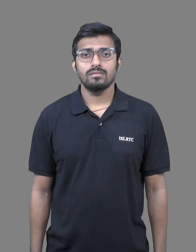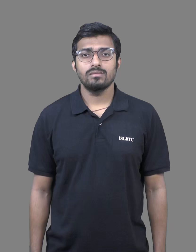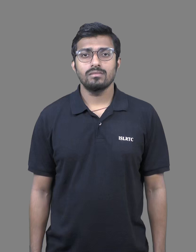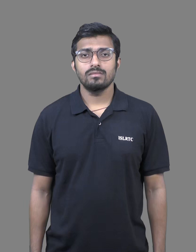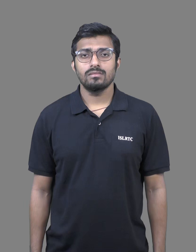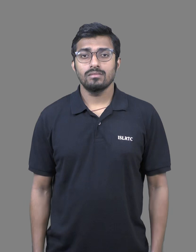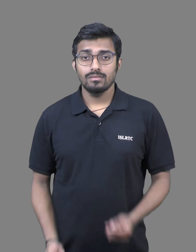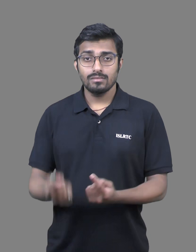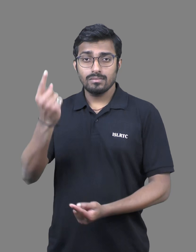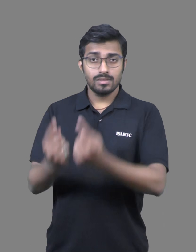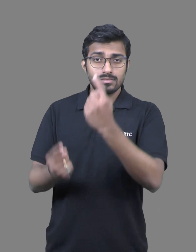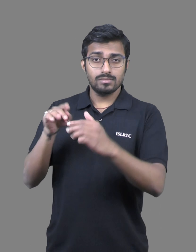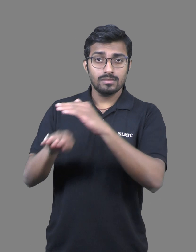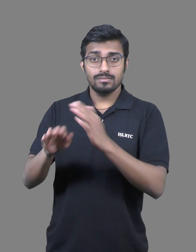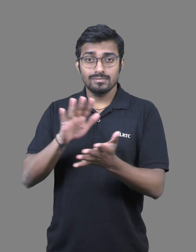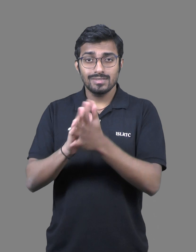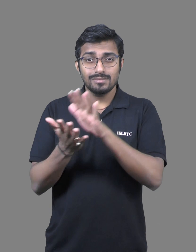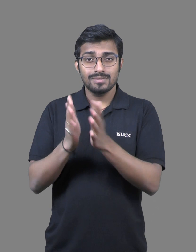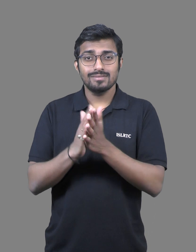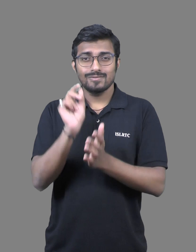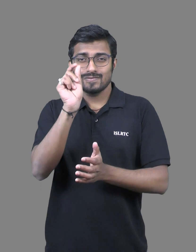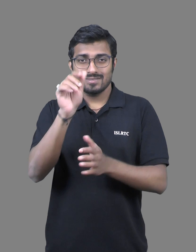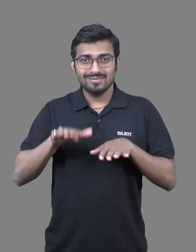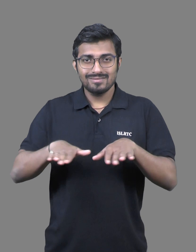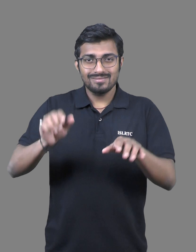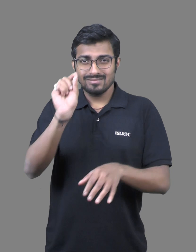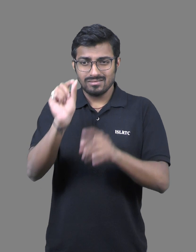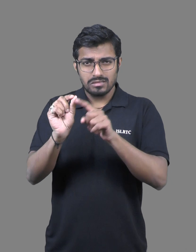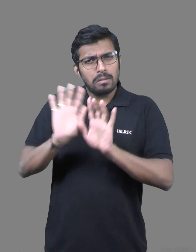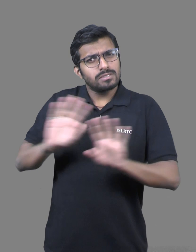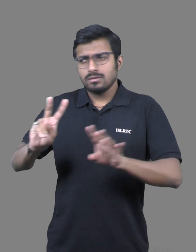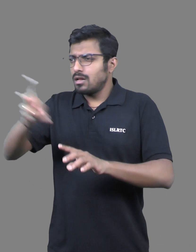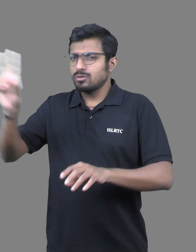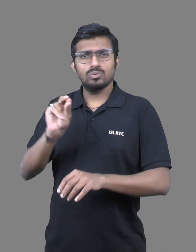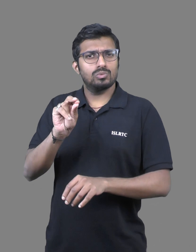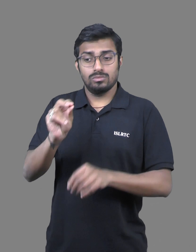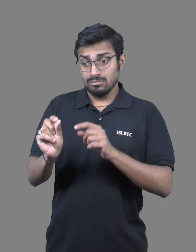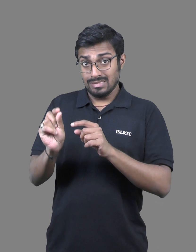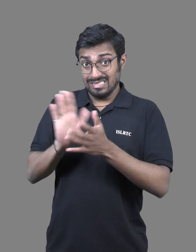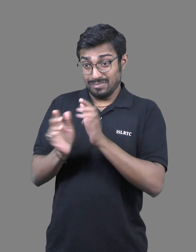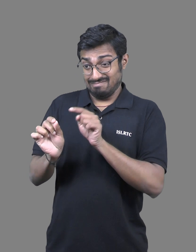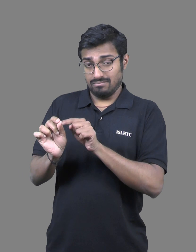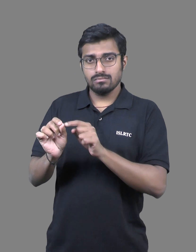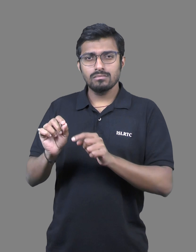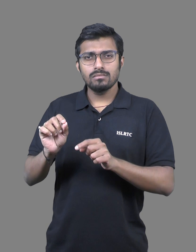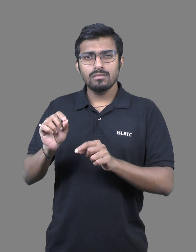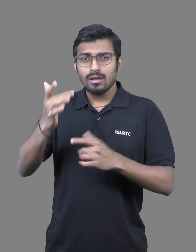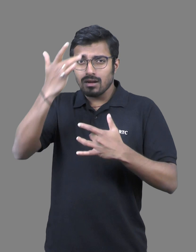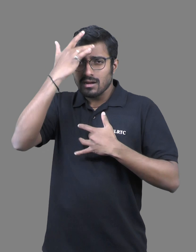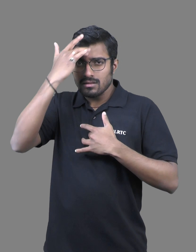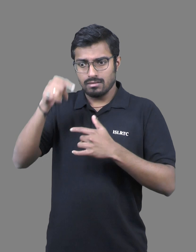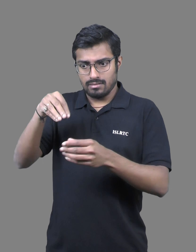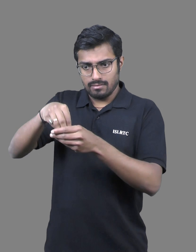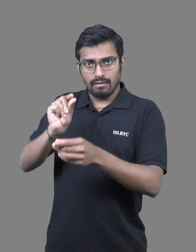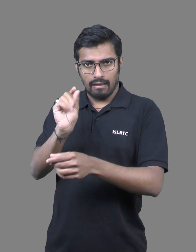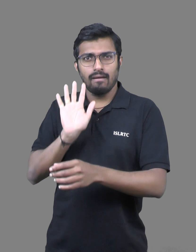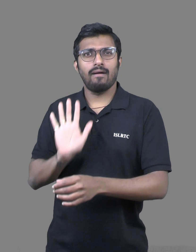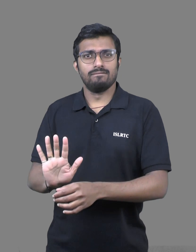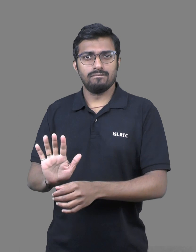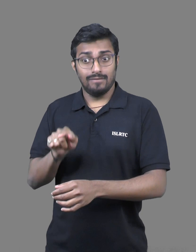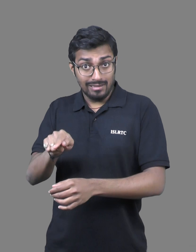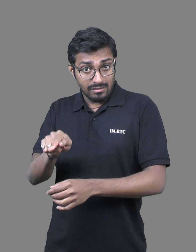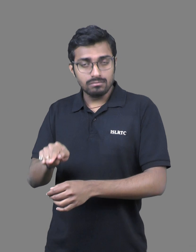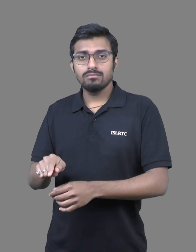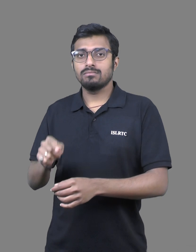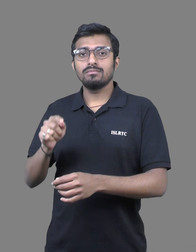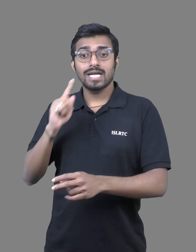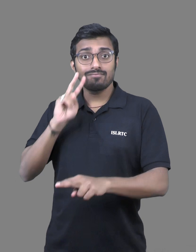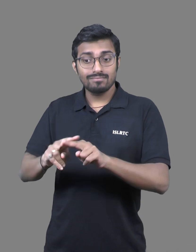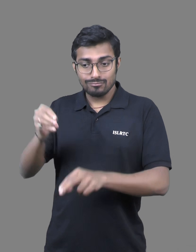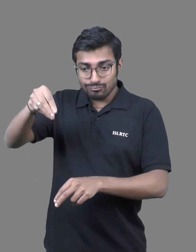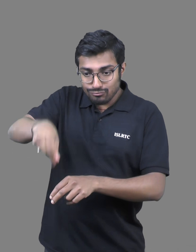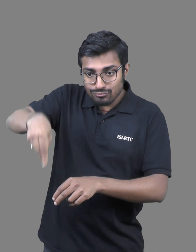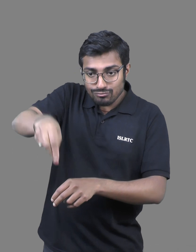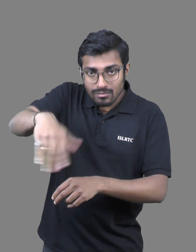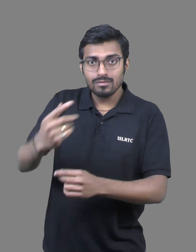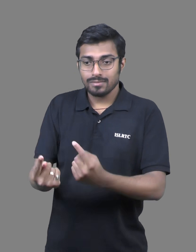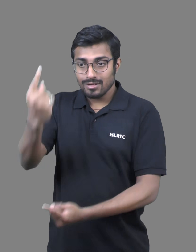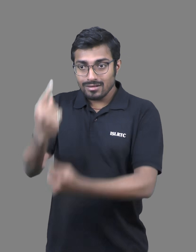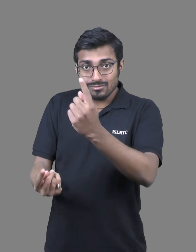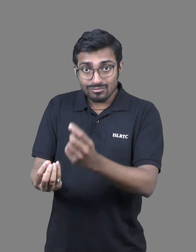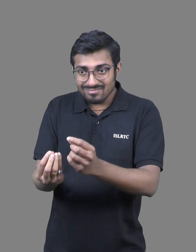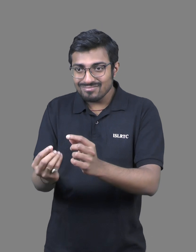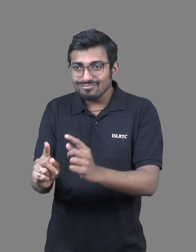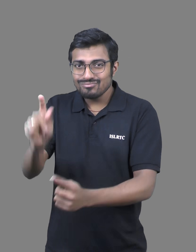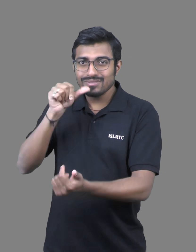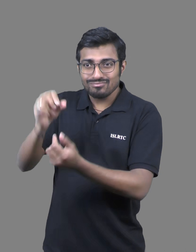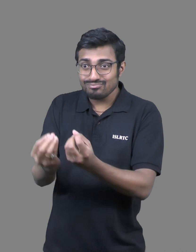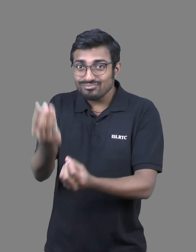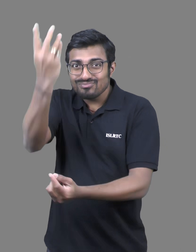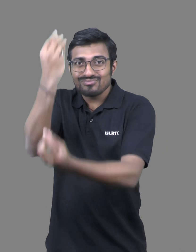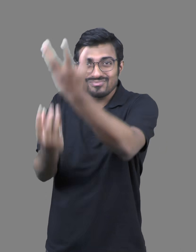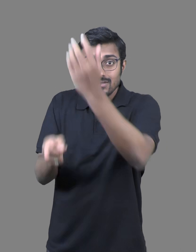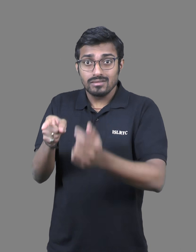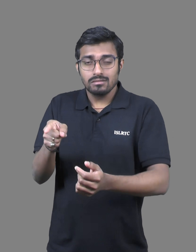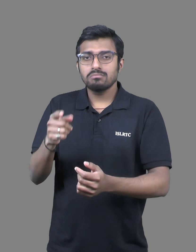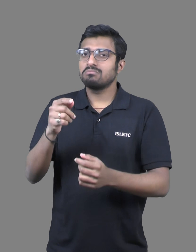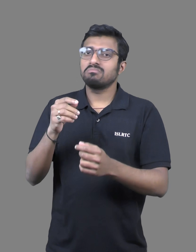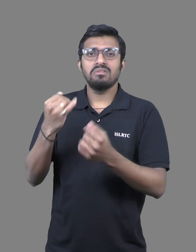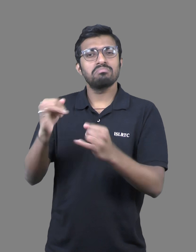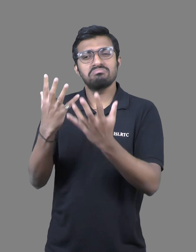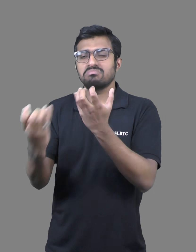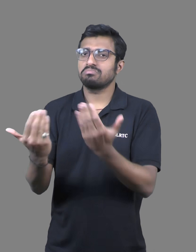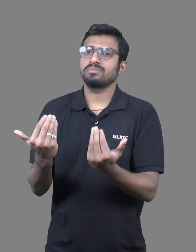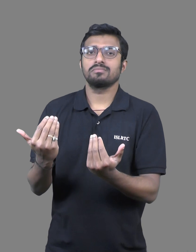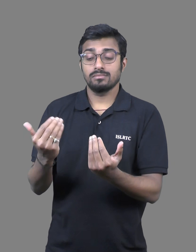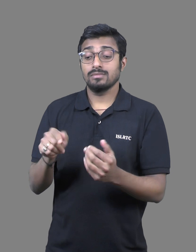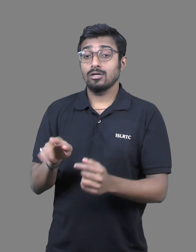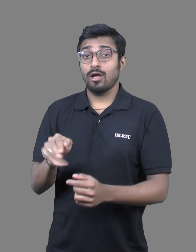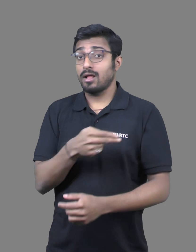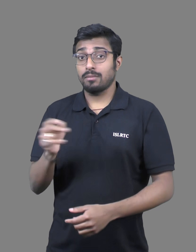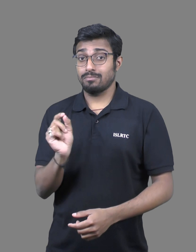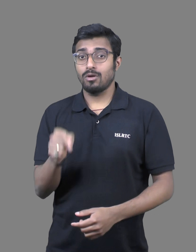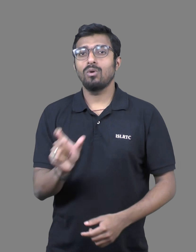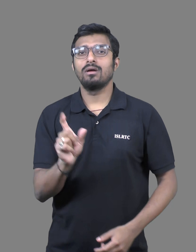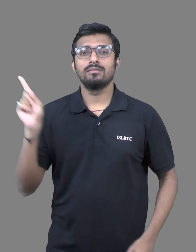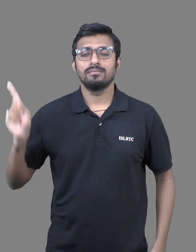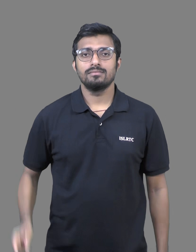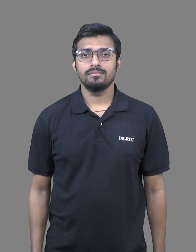Loose Smut of Wheat